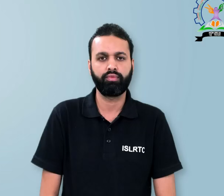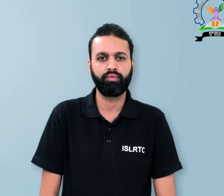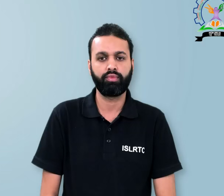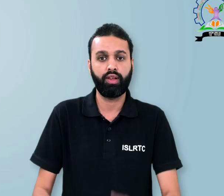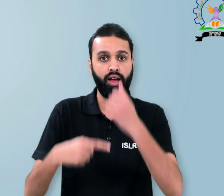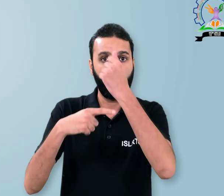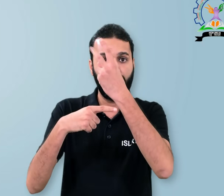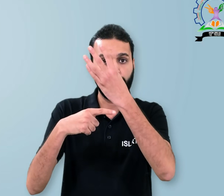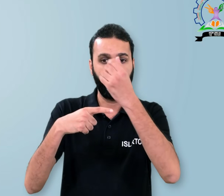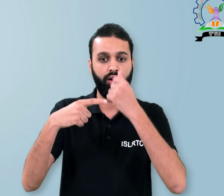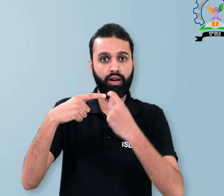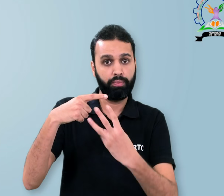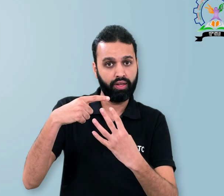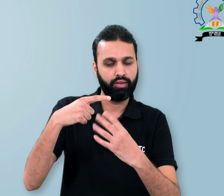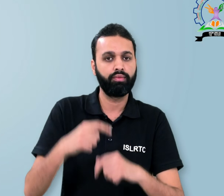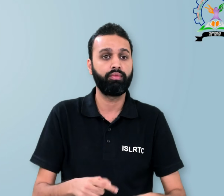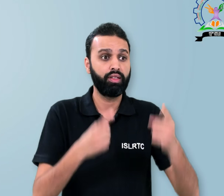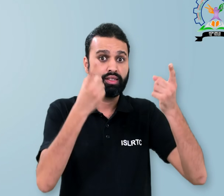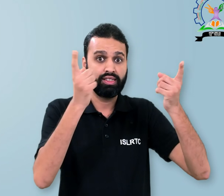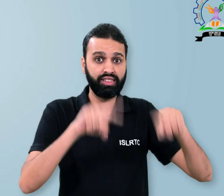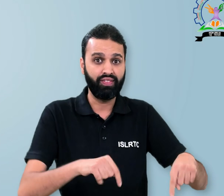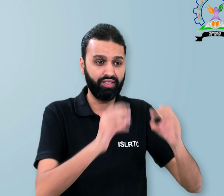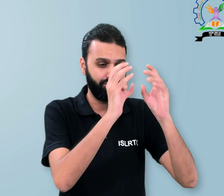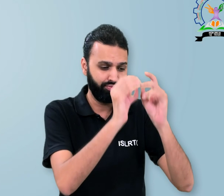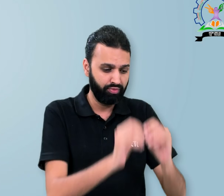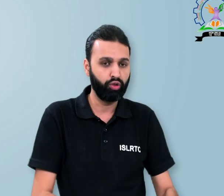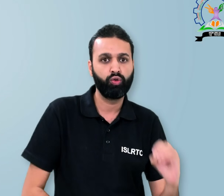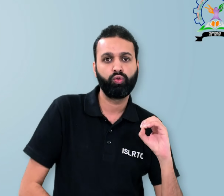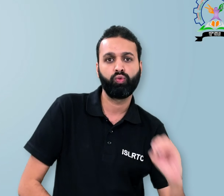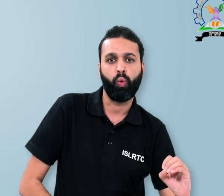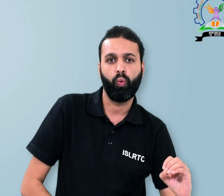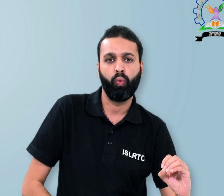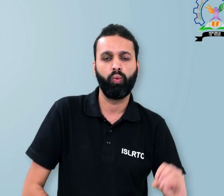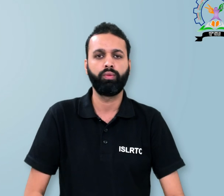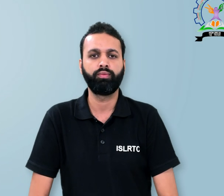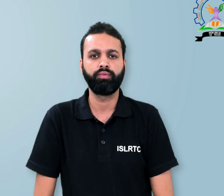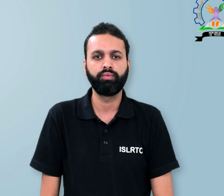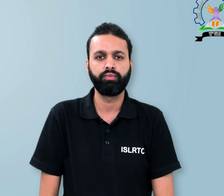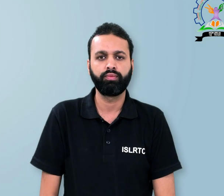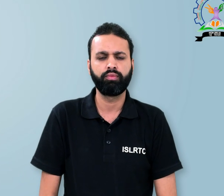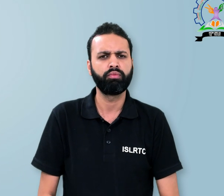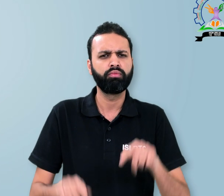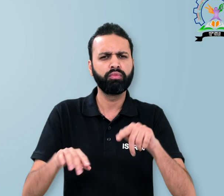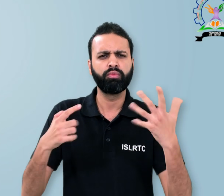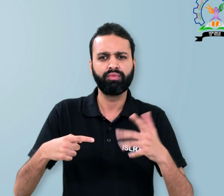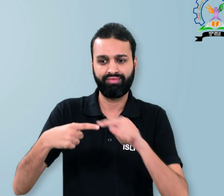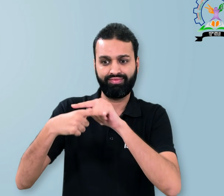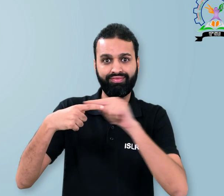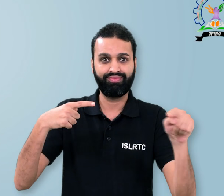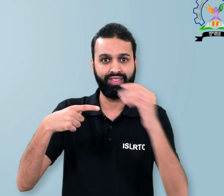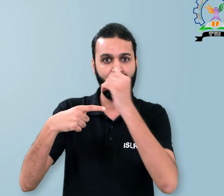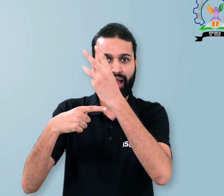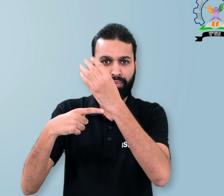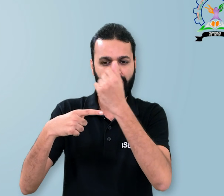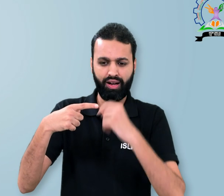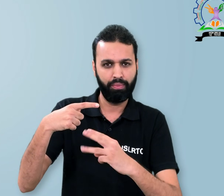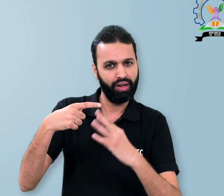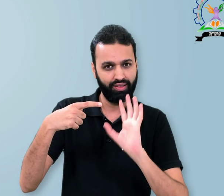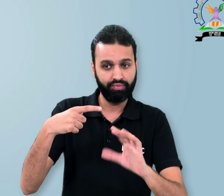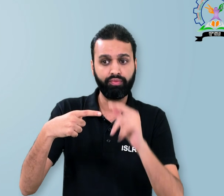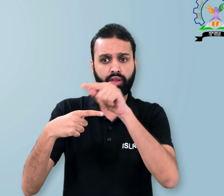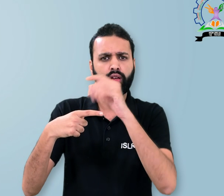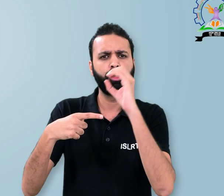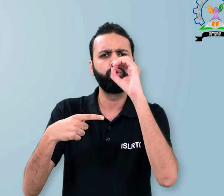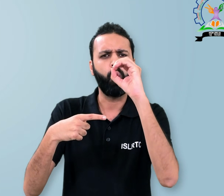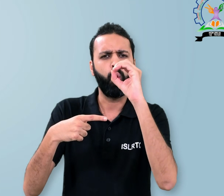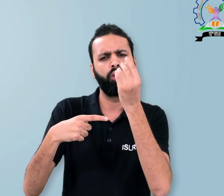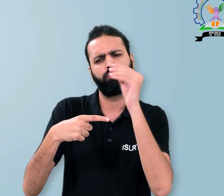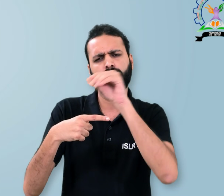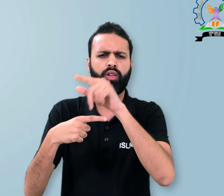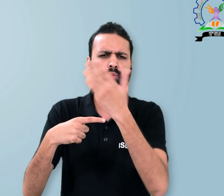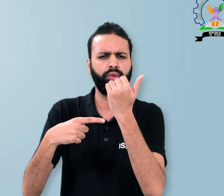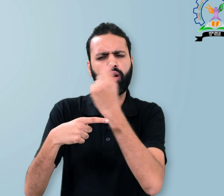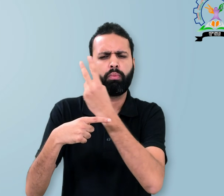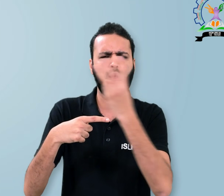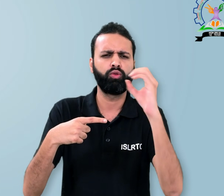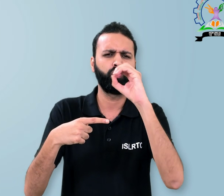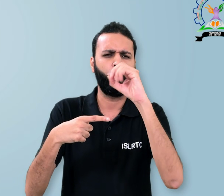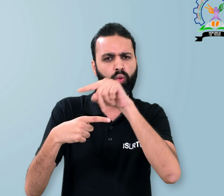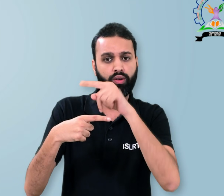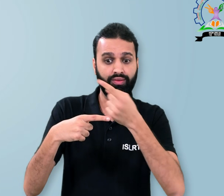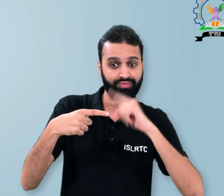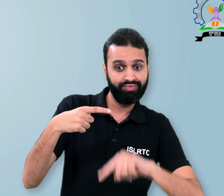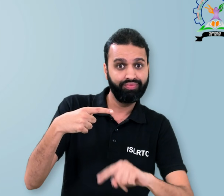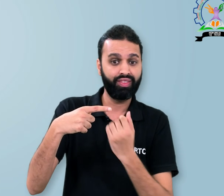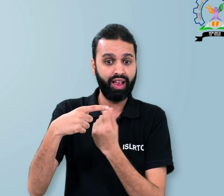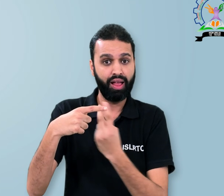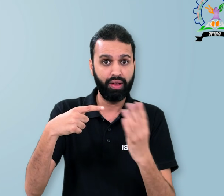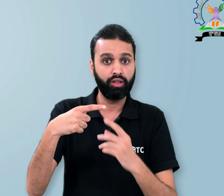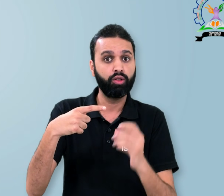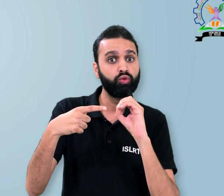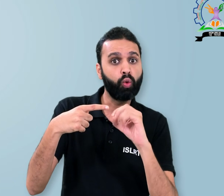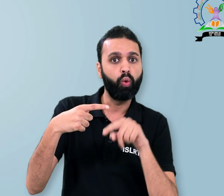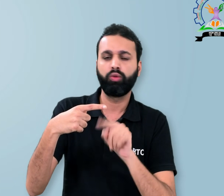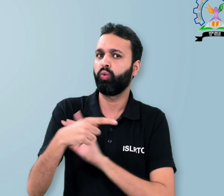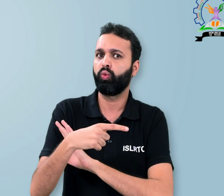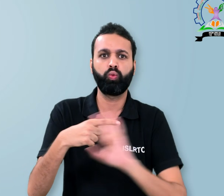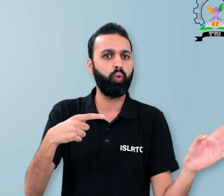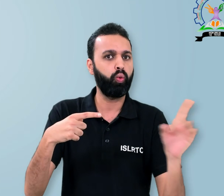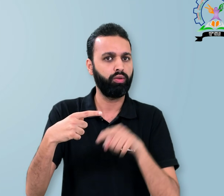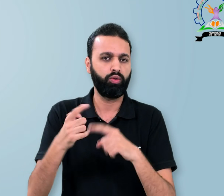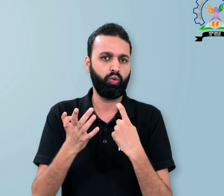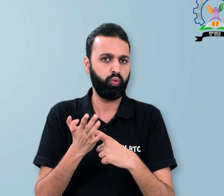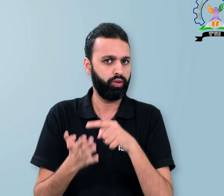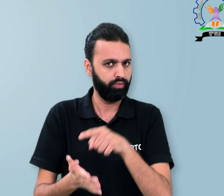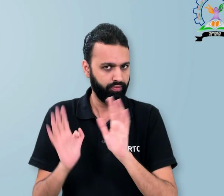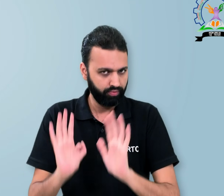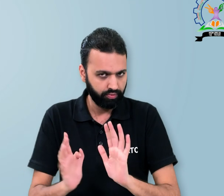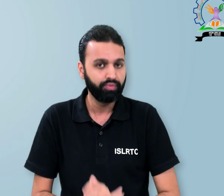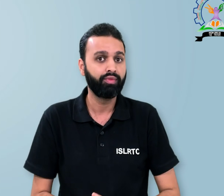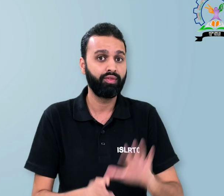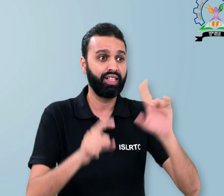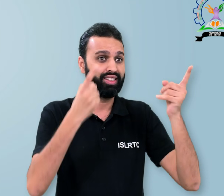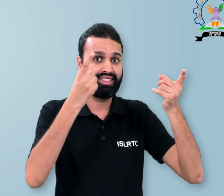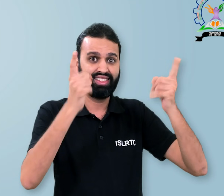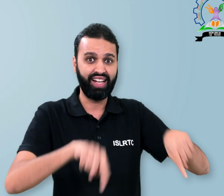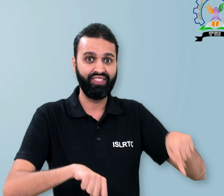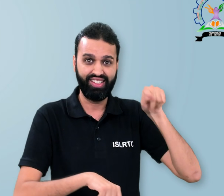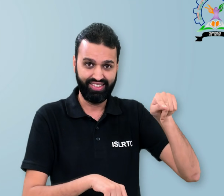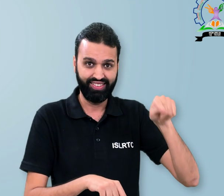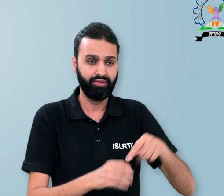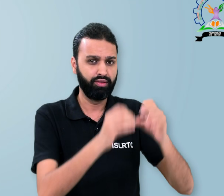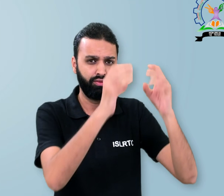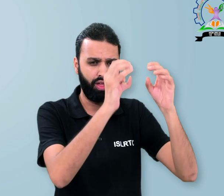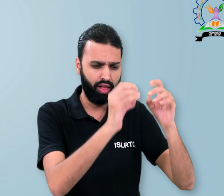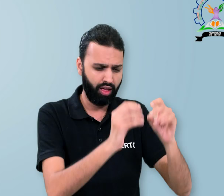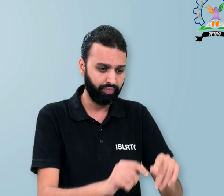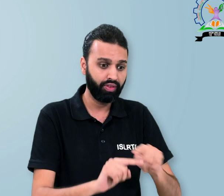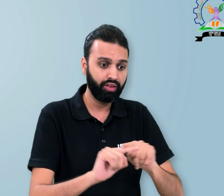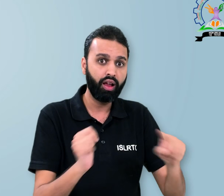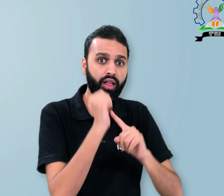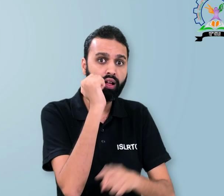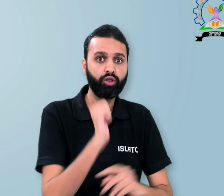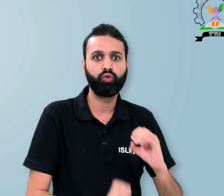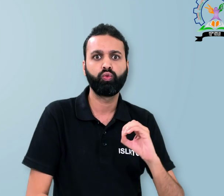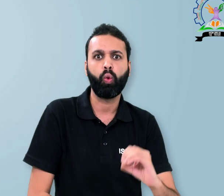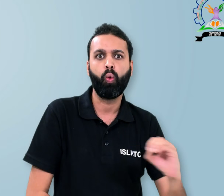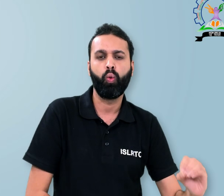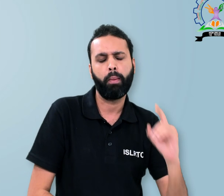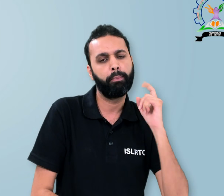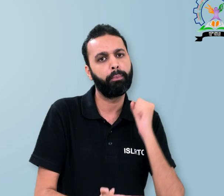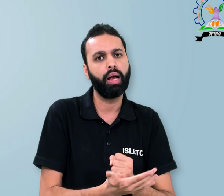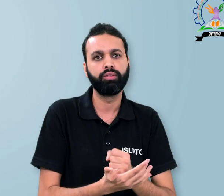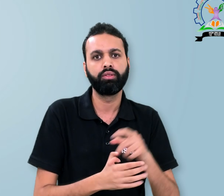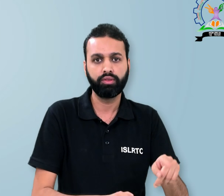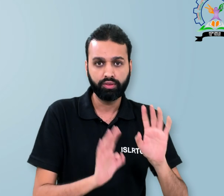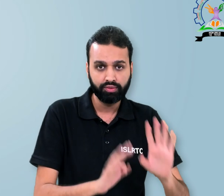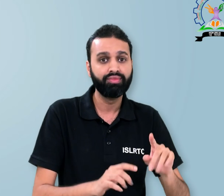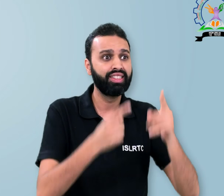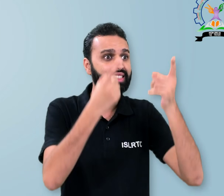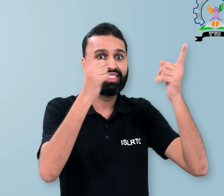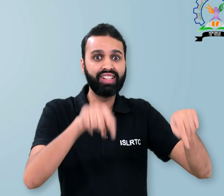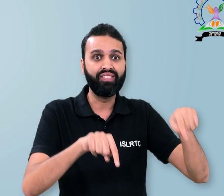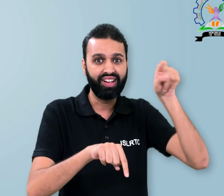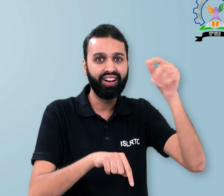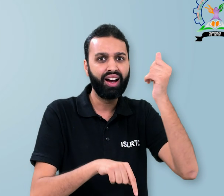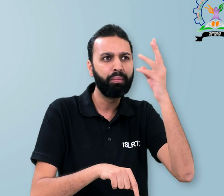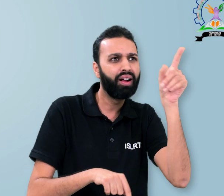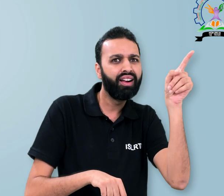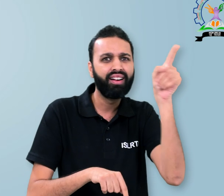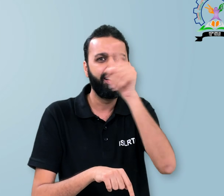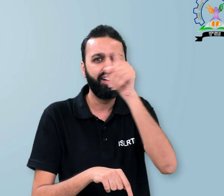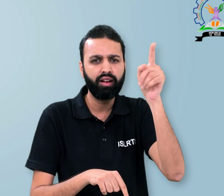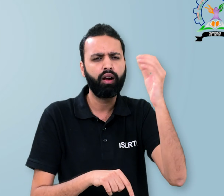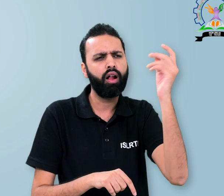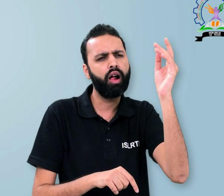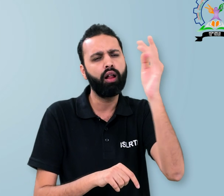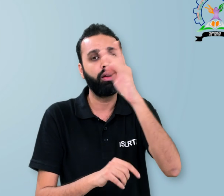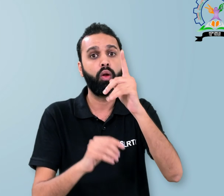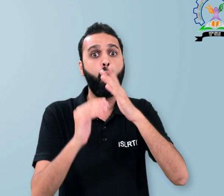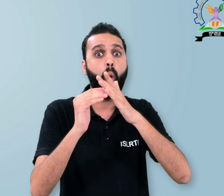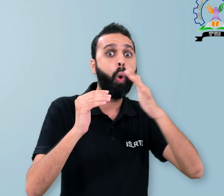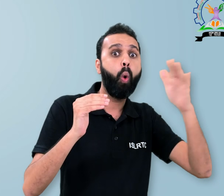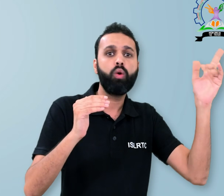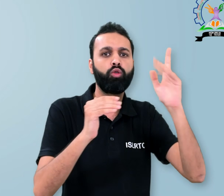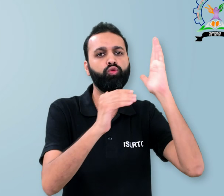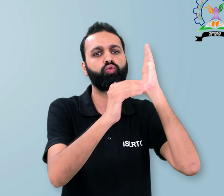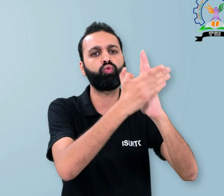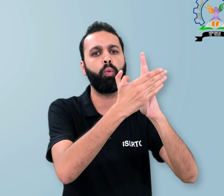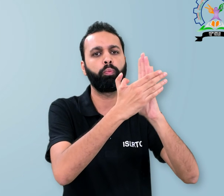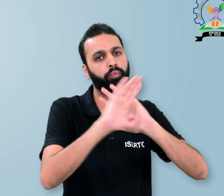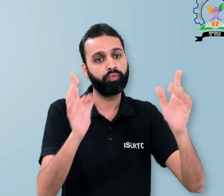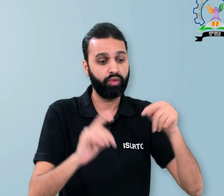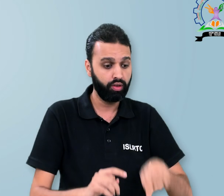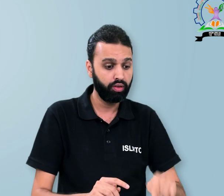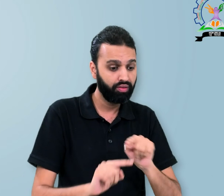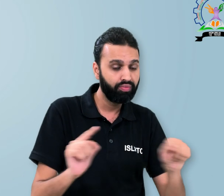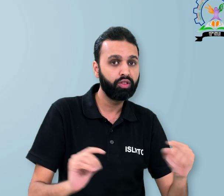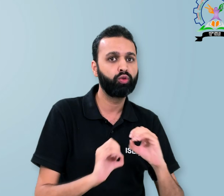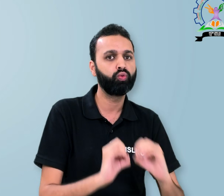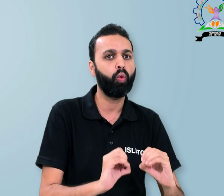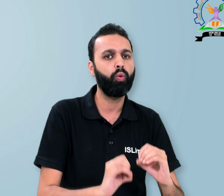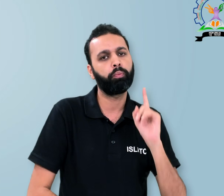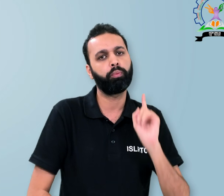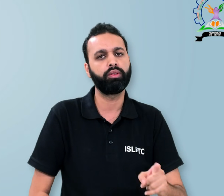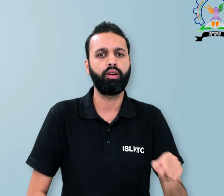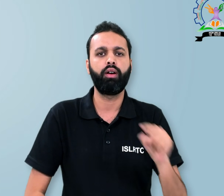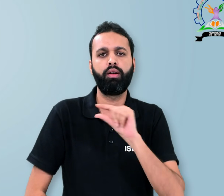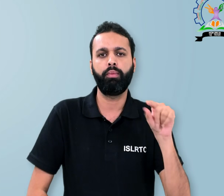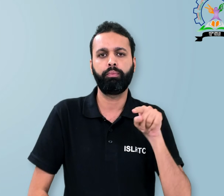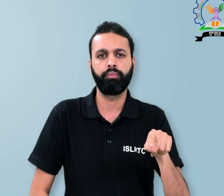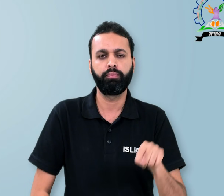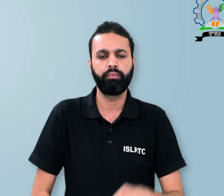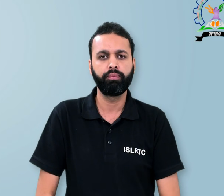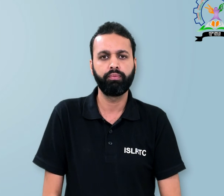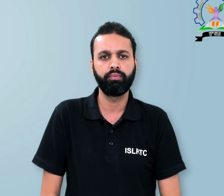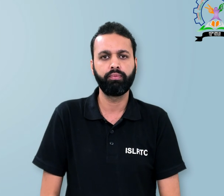Rational Number A number that can be expressed as the quotient or fraction of two integers, where the denominator is not zero.